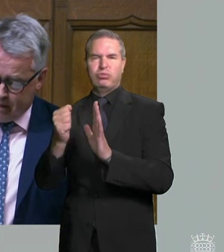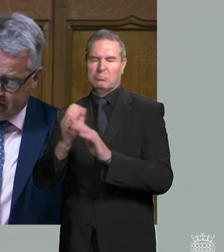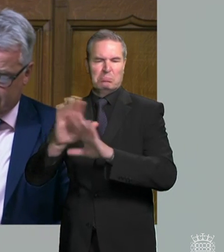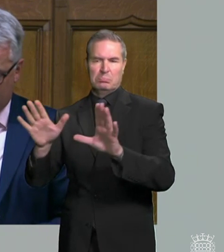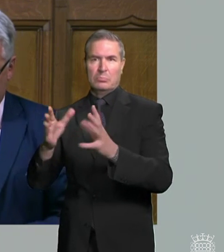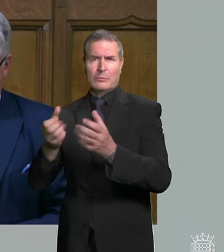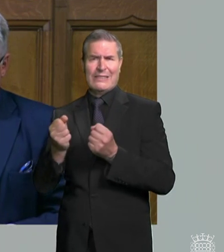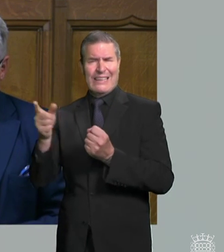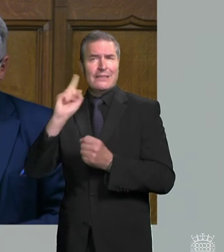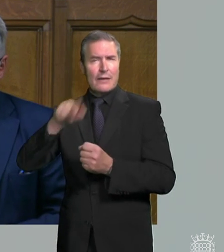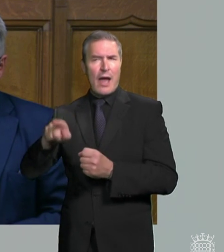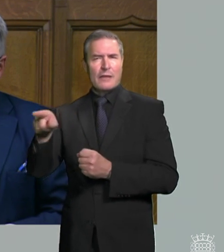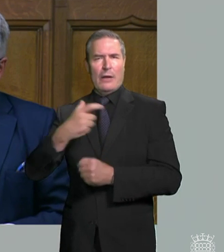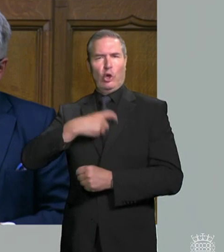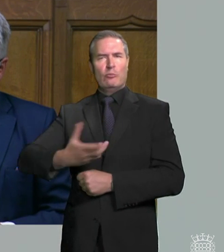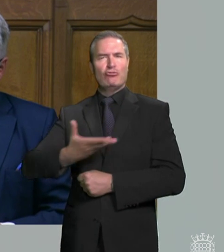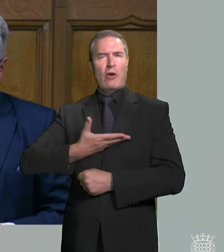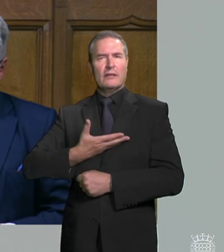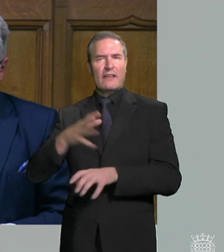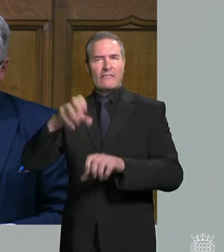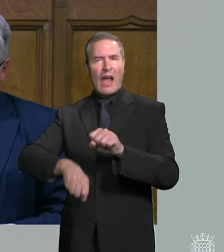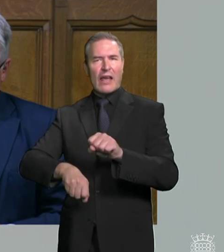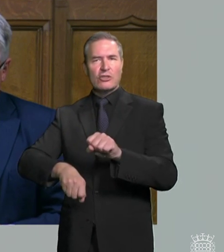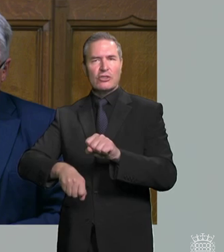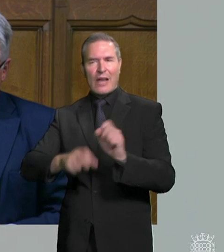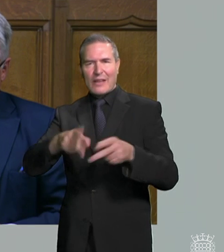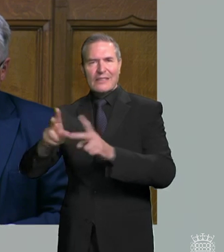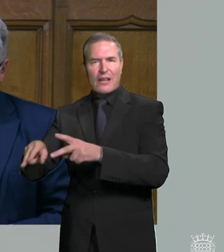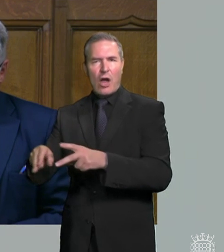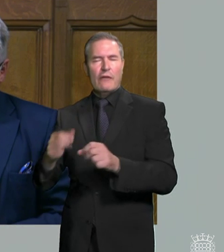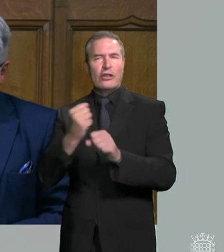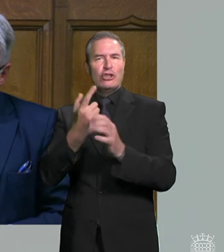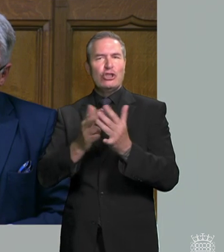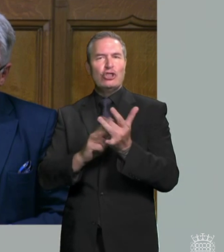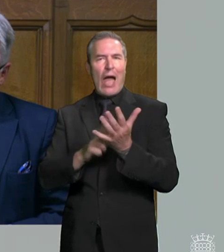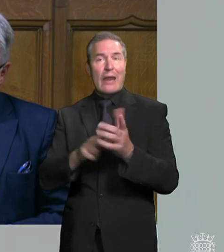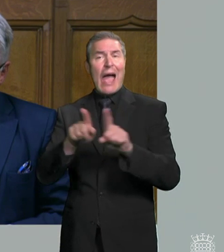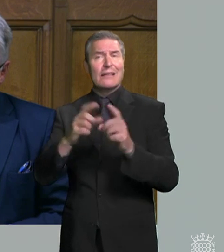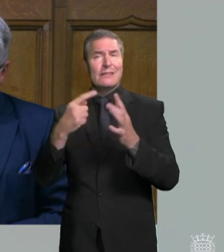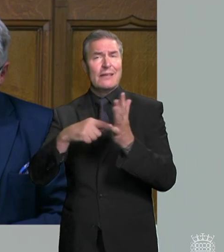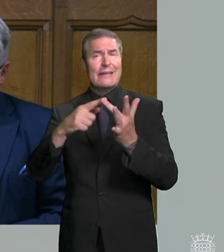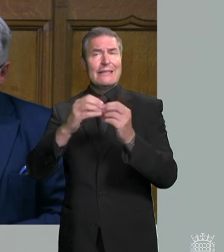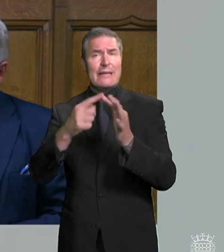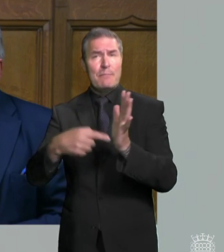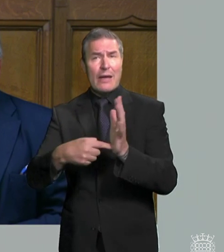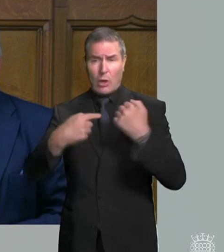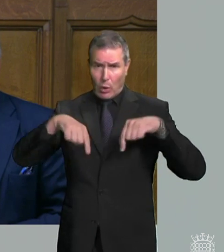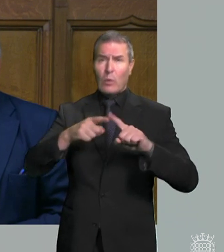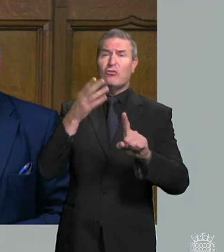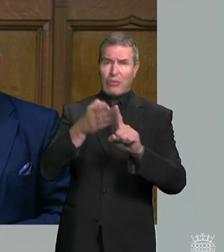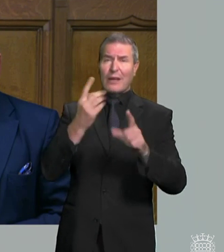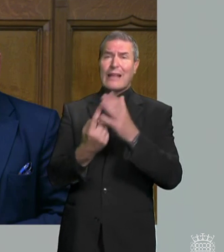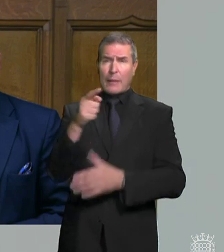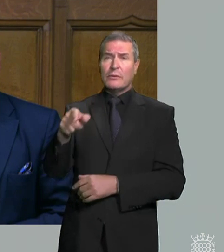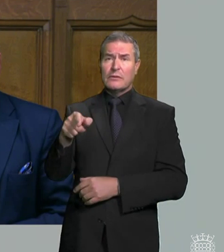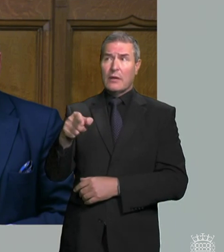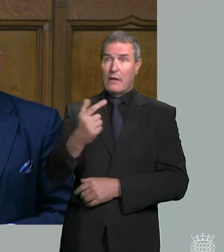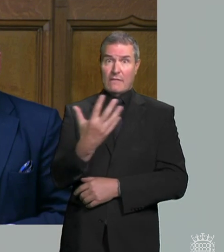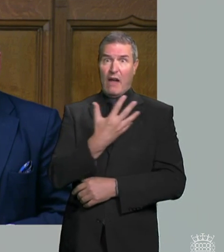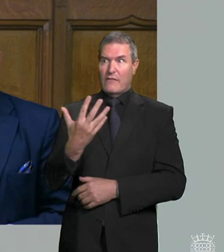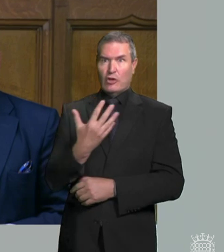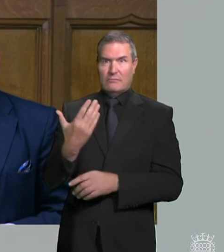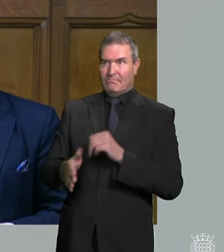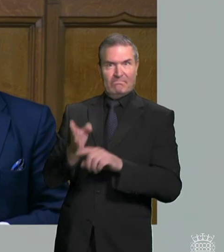Of course, he is still in denial about human rights violations and the genocides in Xinjiang and Tibet, as recognised by this House, as a result of which five of us remain sanctioned.